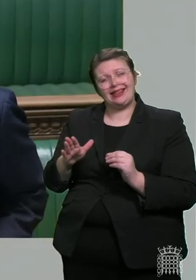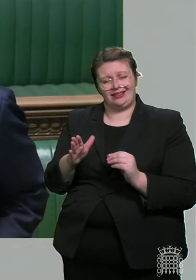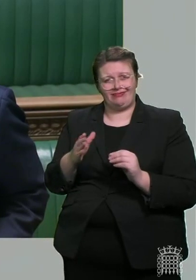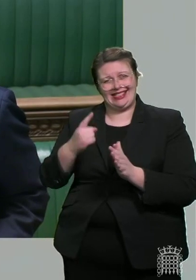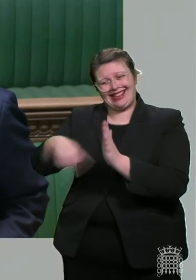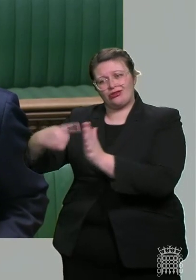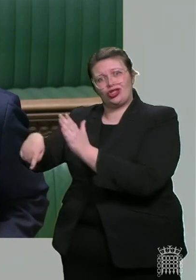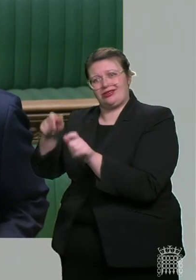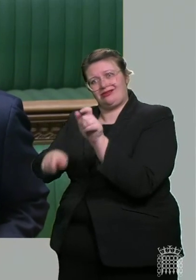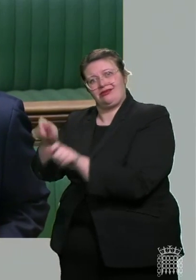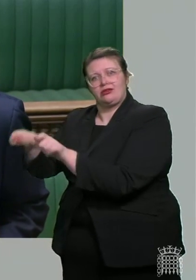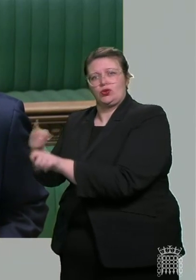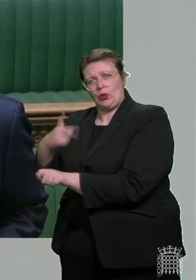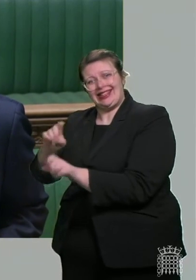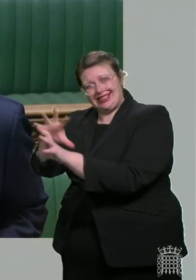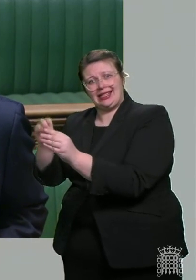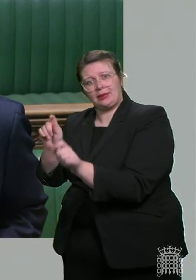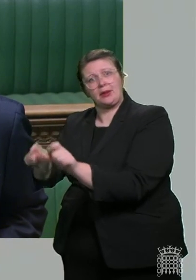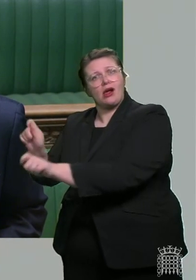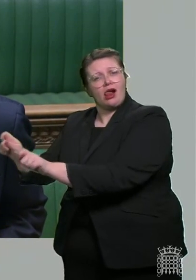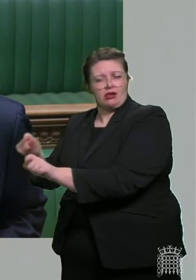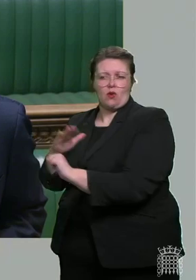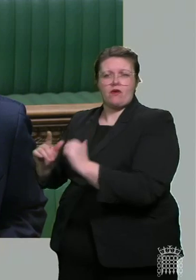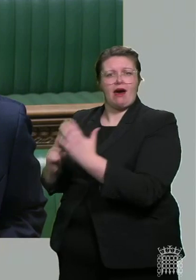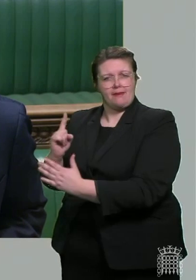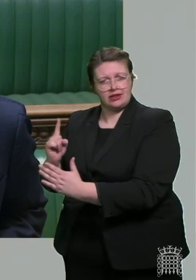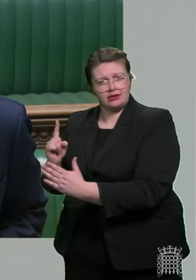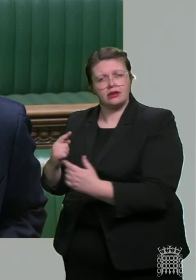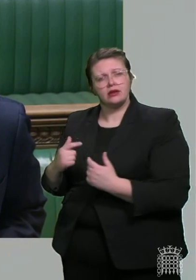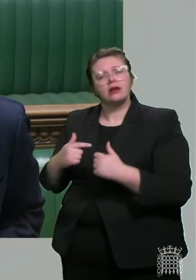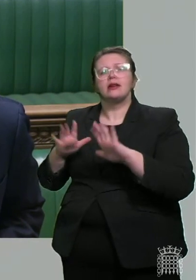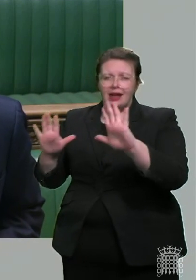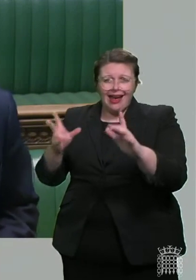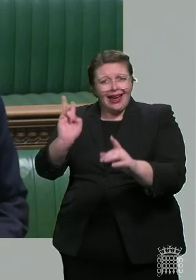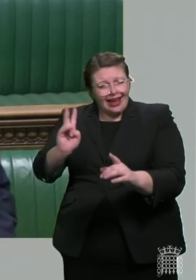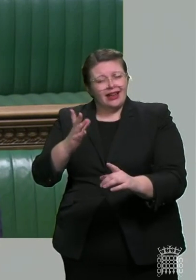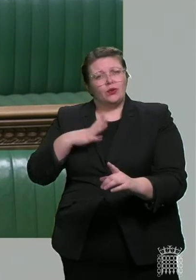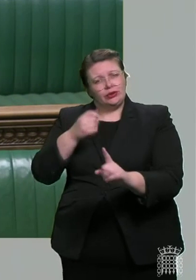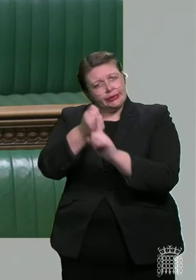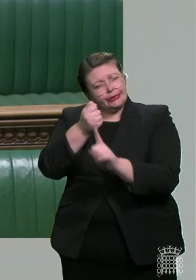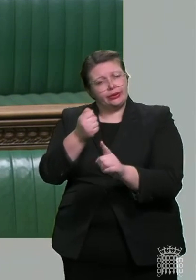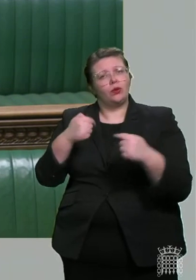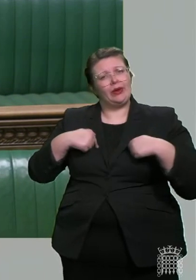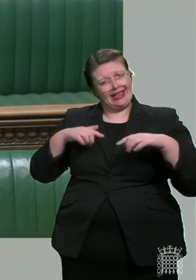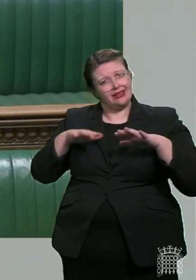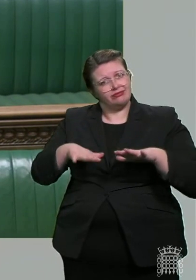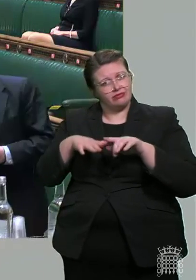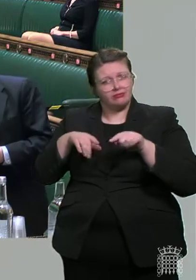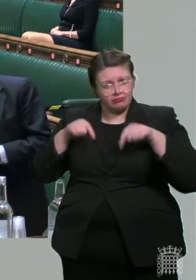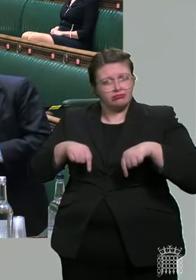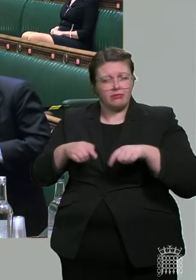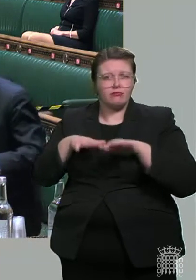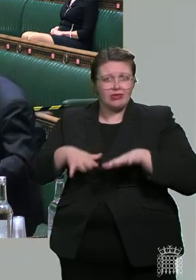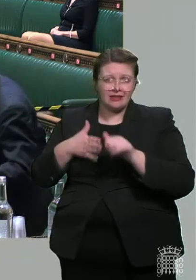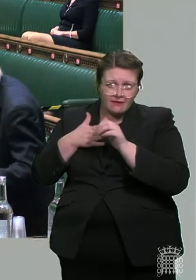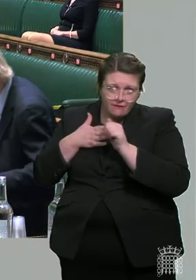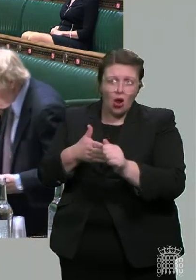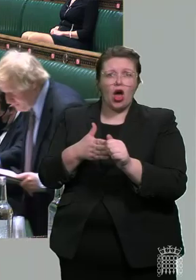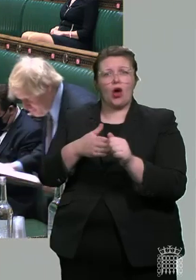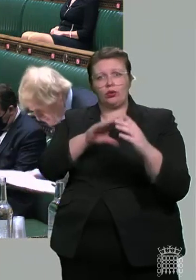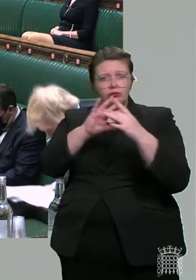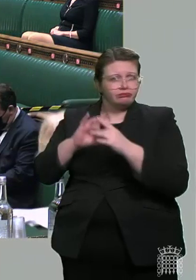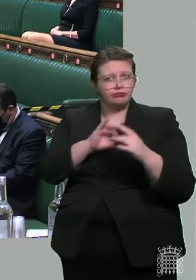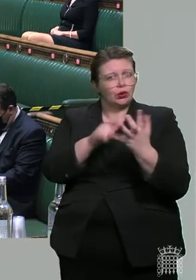I repeat the point that I have made that the UK Government continue to follow the consolidated guidance, which, by the way, was set up by the Labour party.